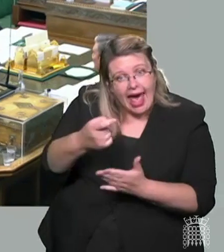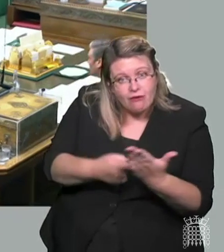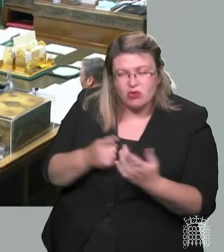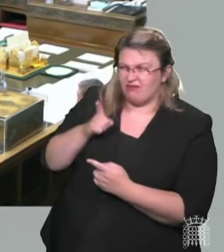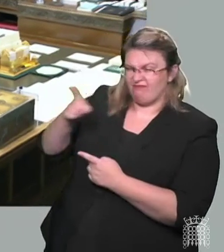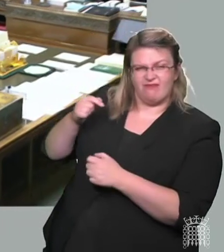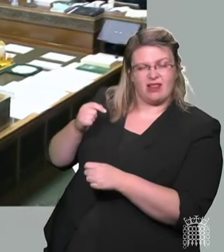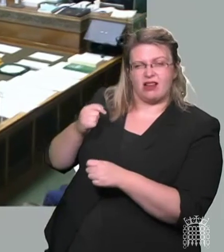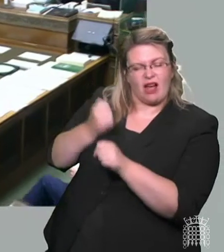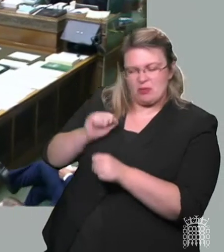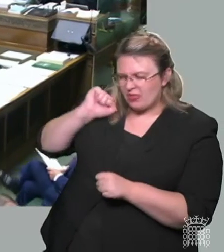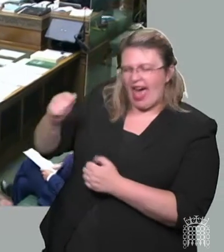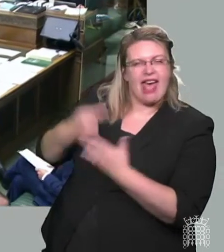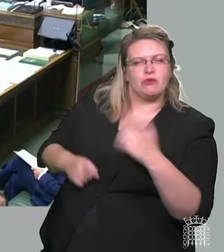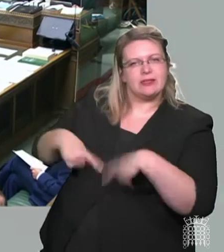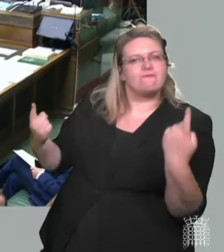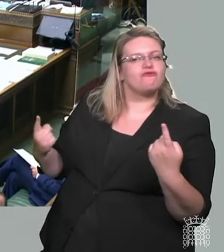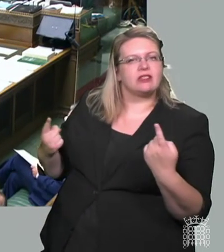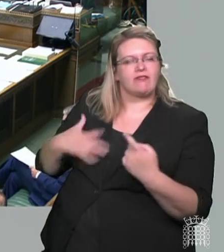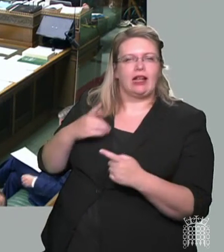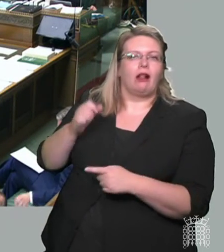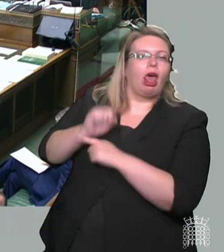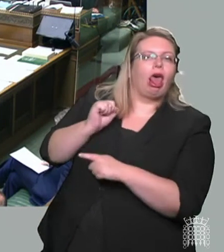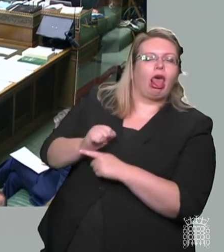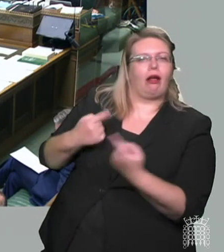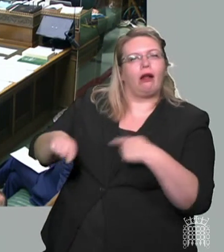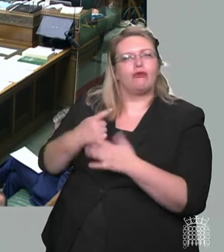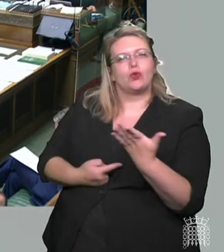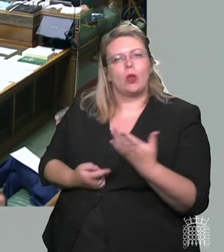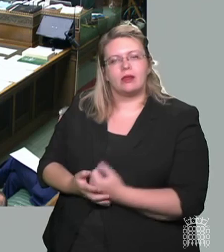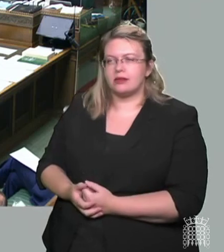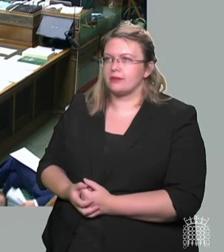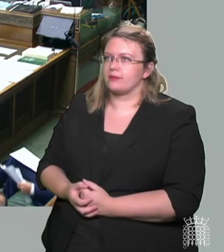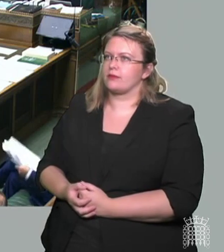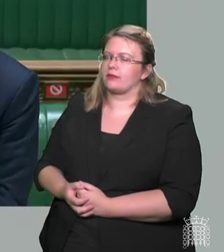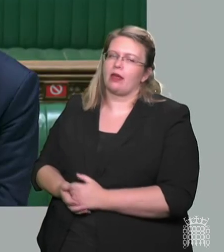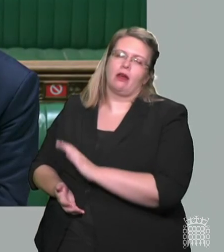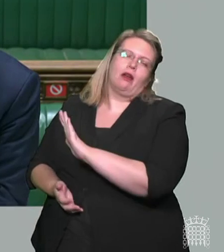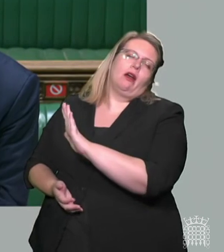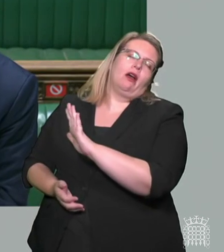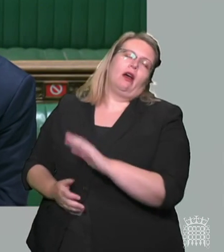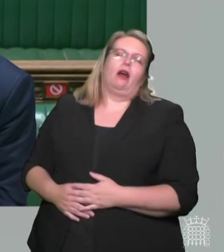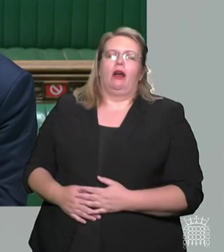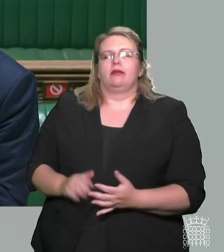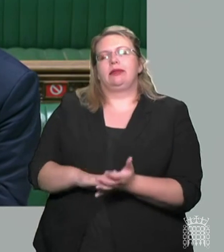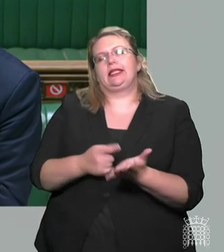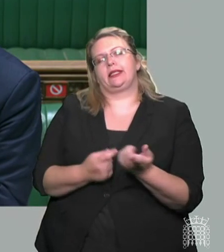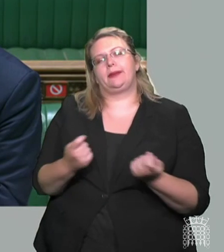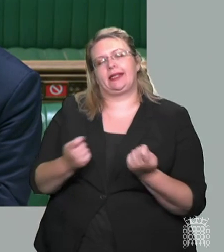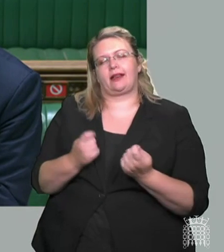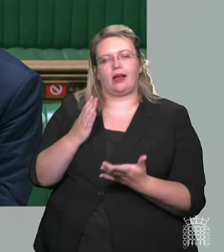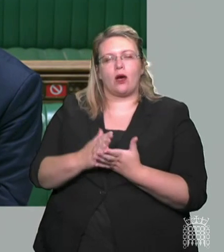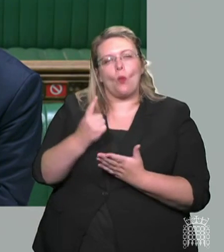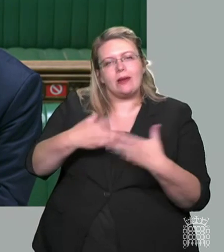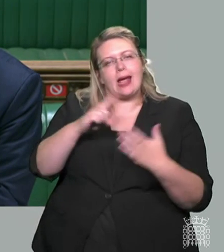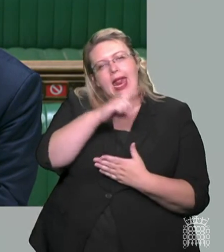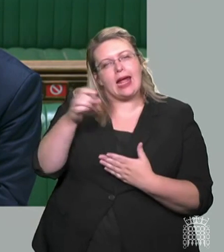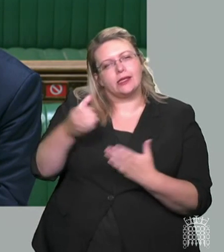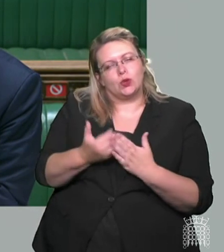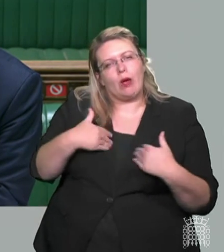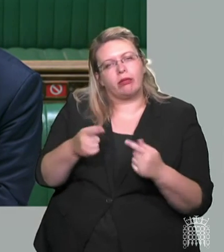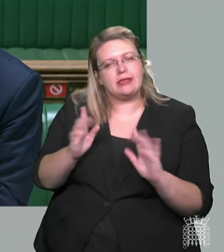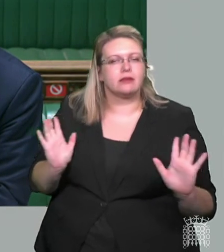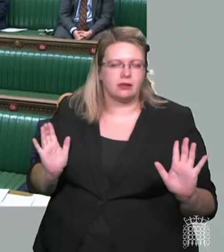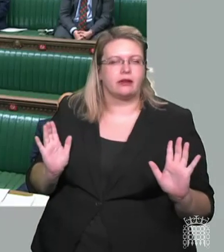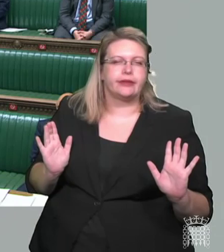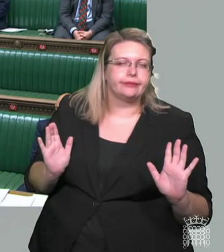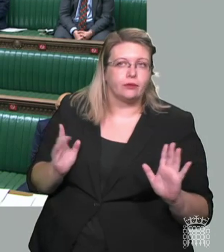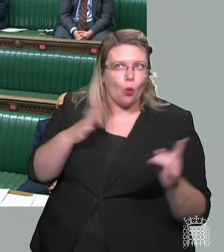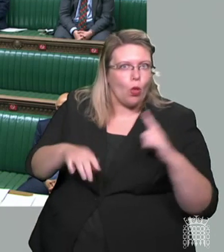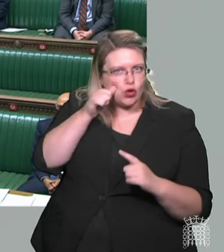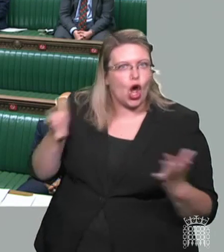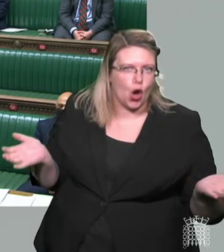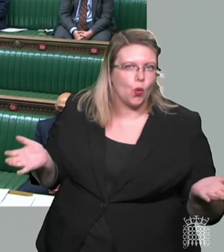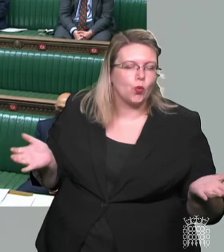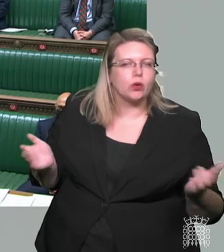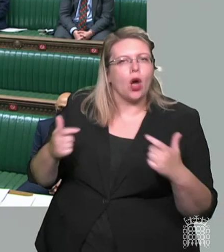There was a new Health Secretary the following day, and the whole country can see that.